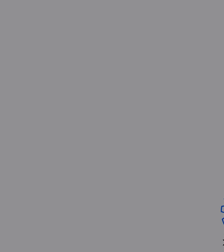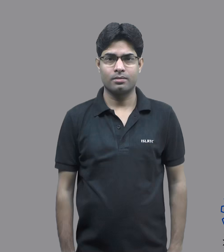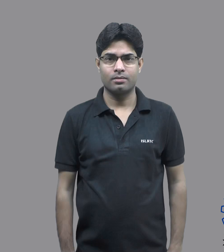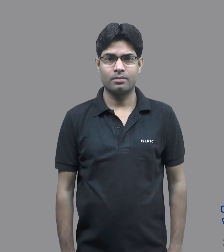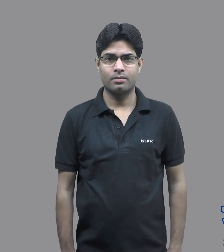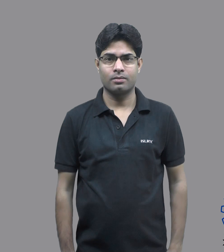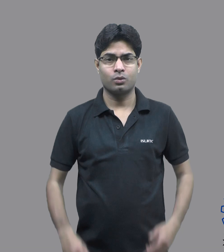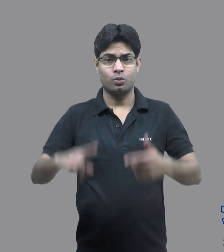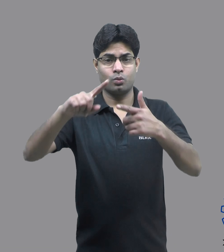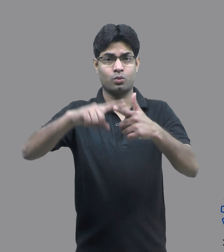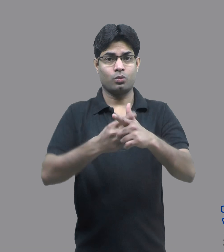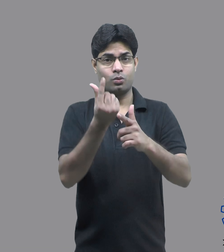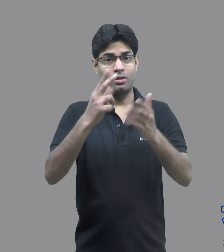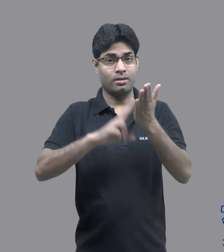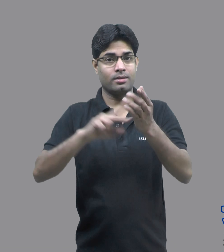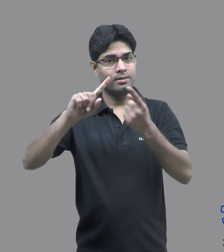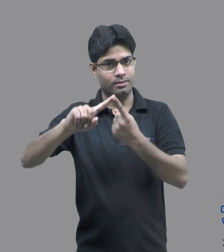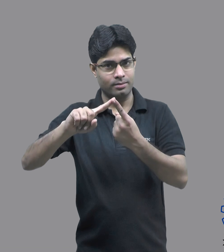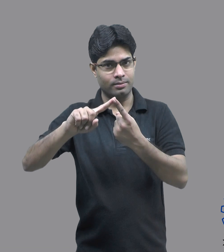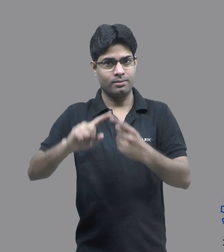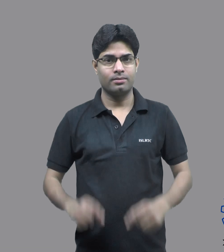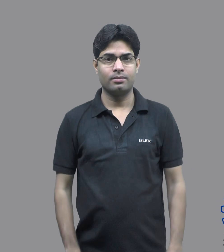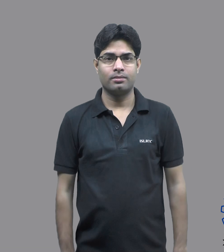June